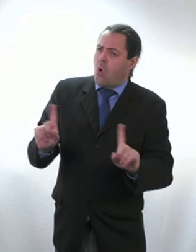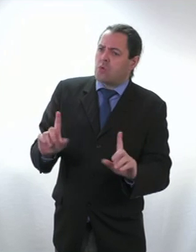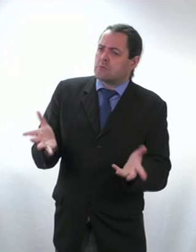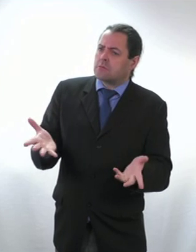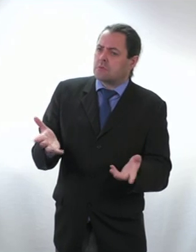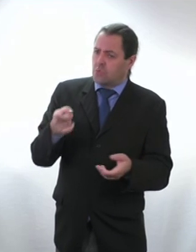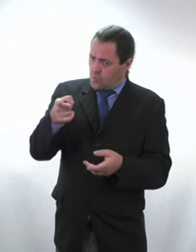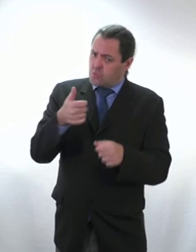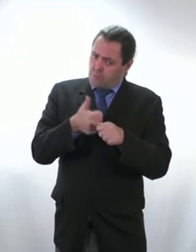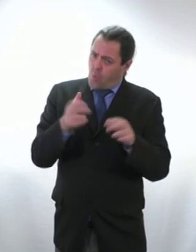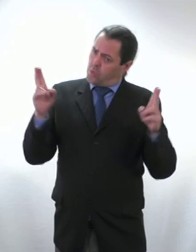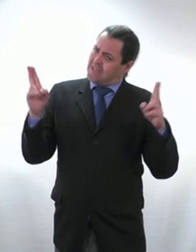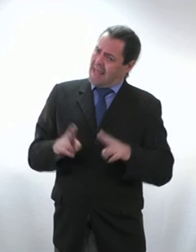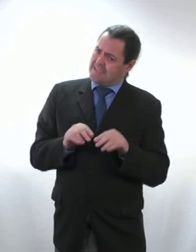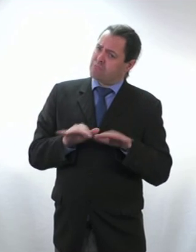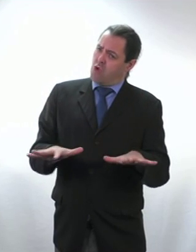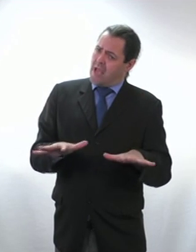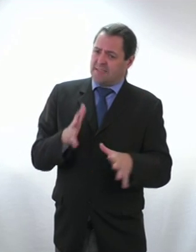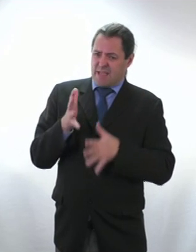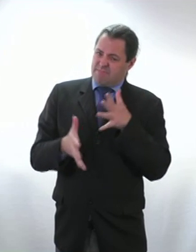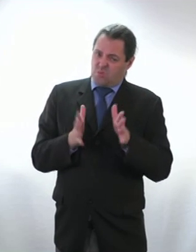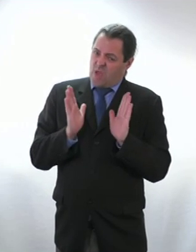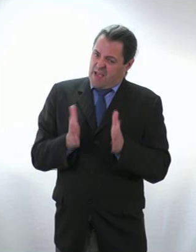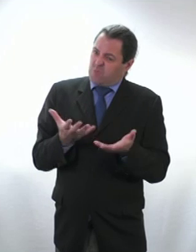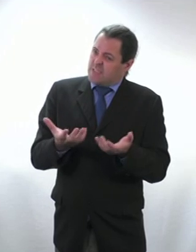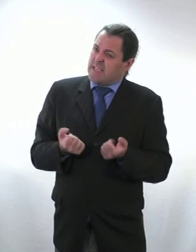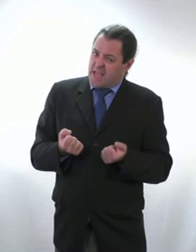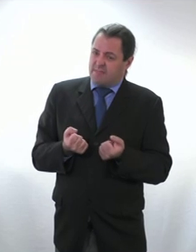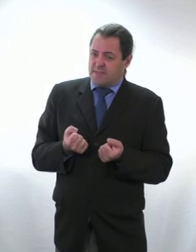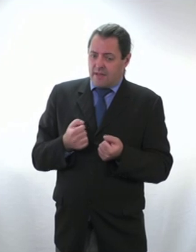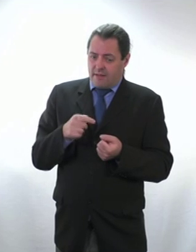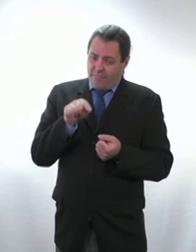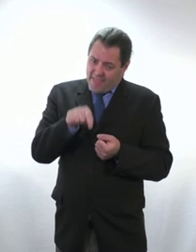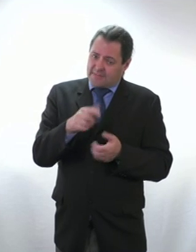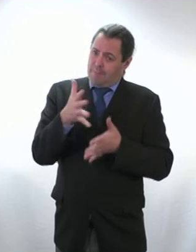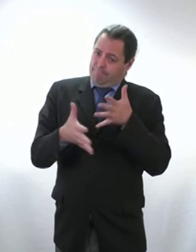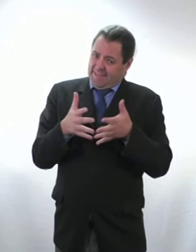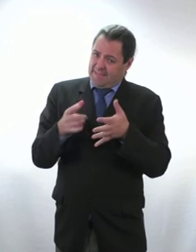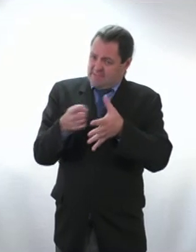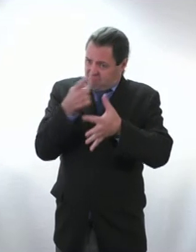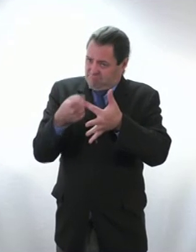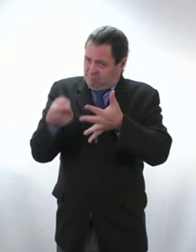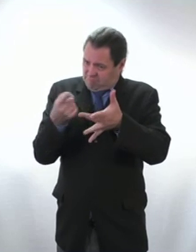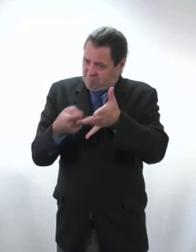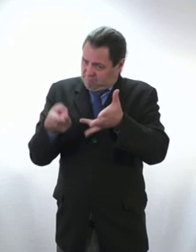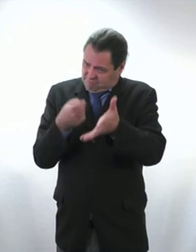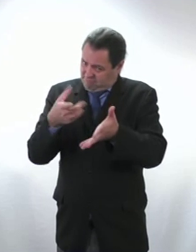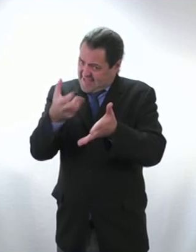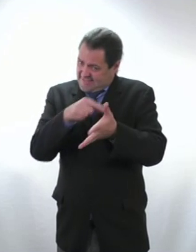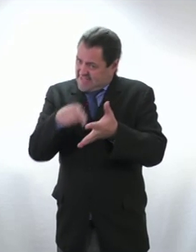If they are, I am afraid that they must recognise that there are consequences of that plan.